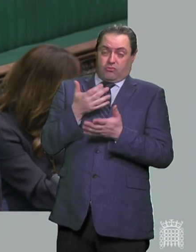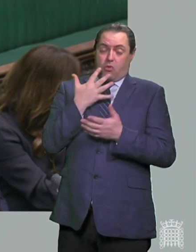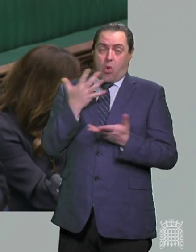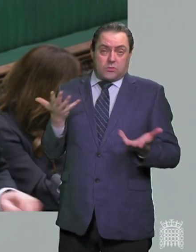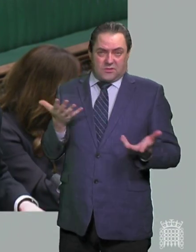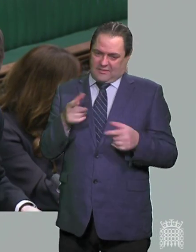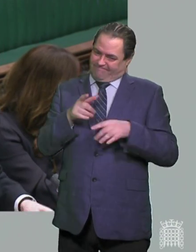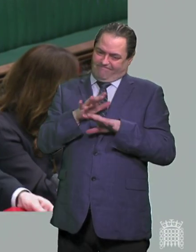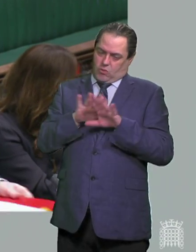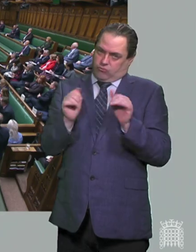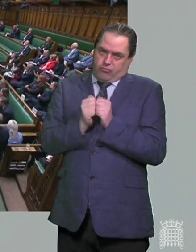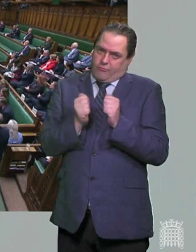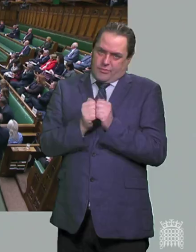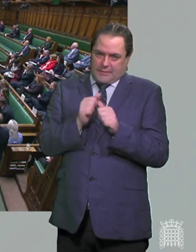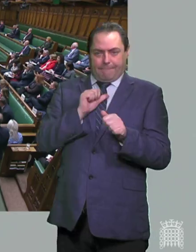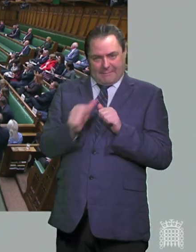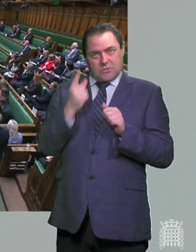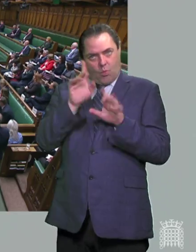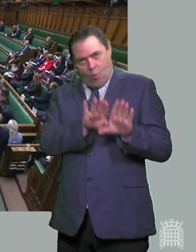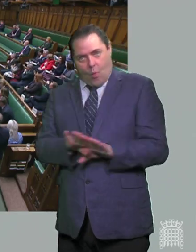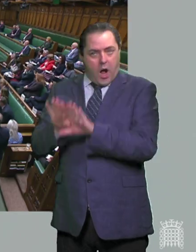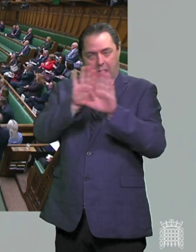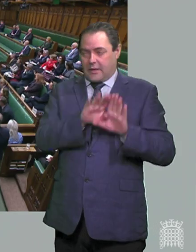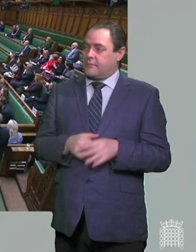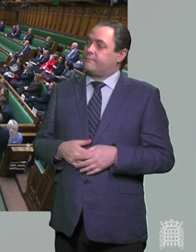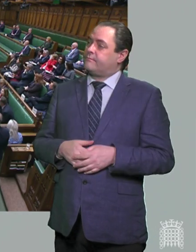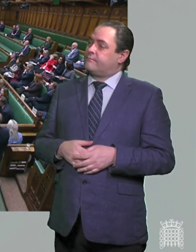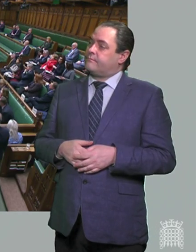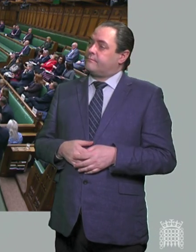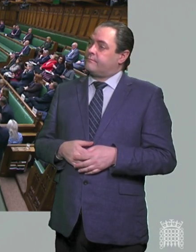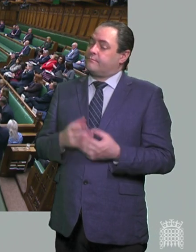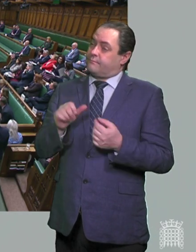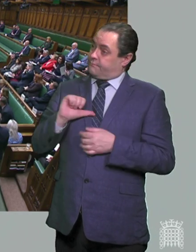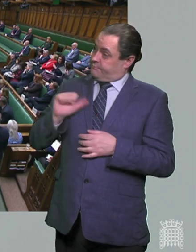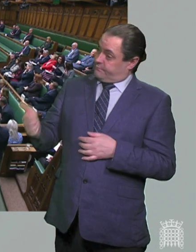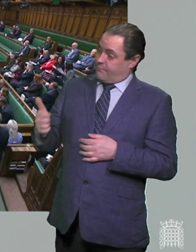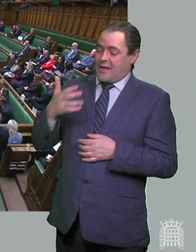We do not think that is the right way forward.